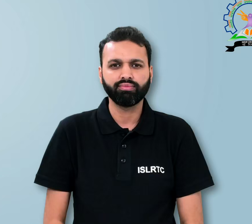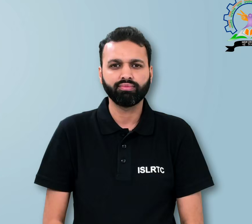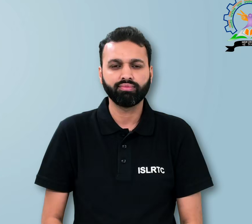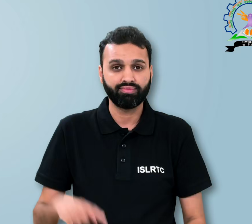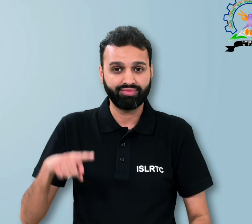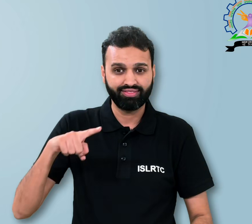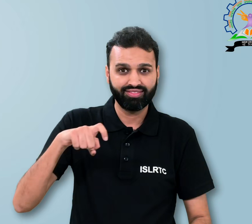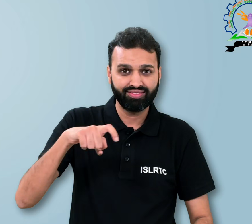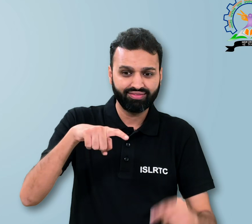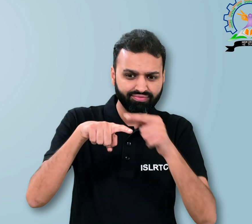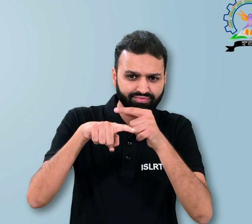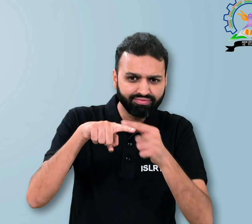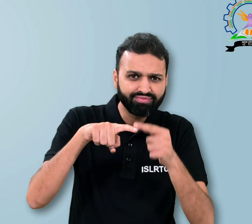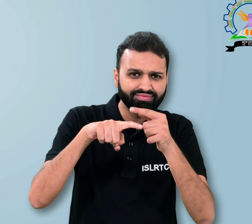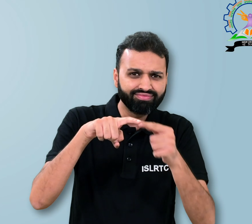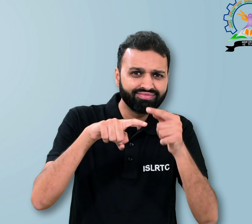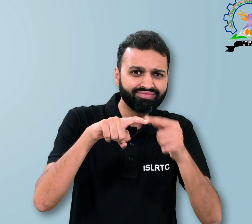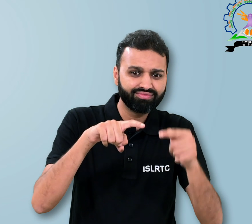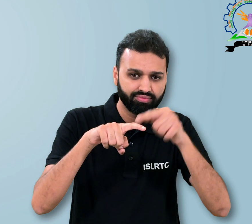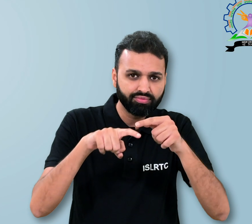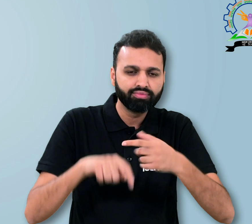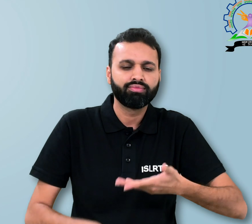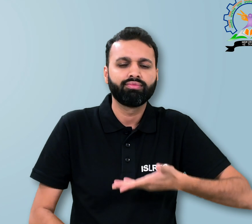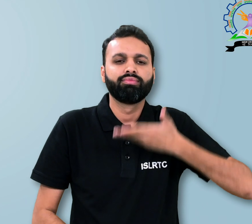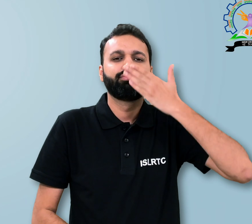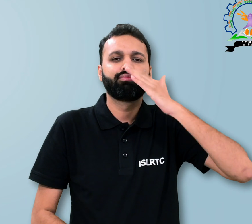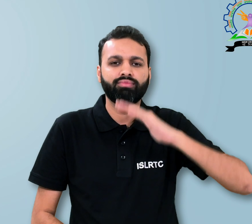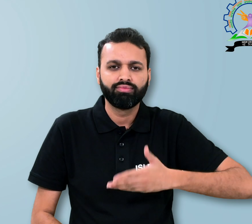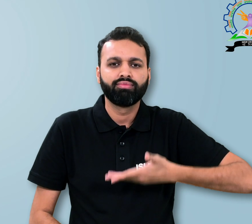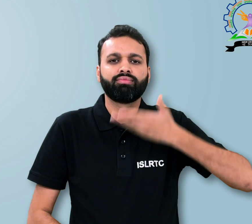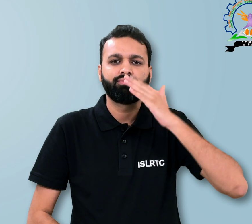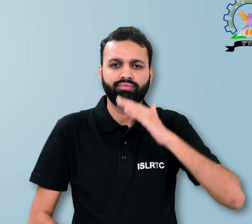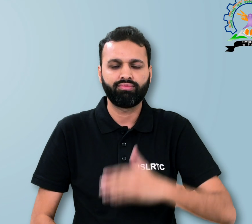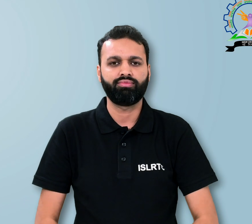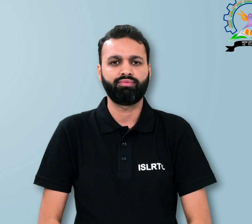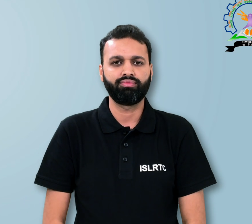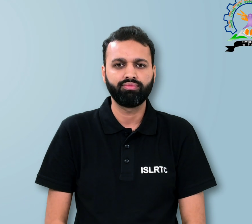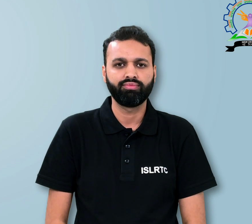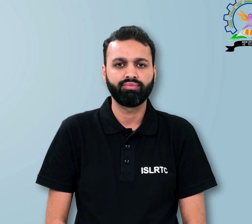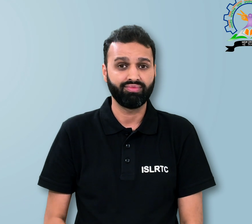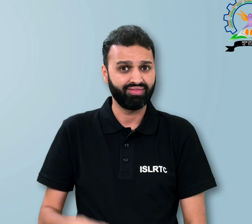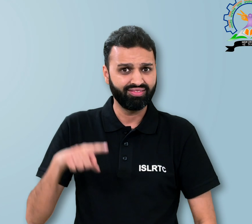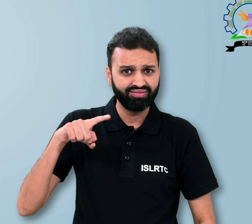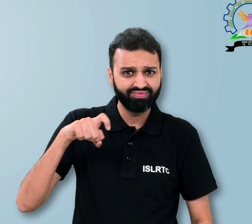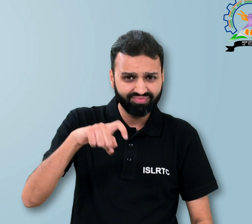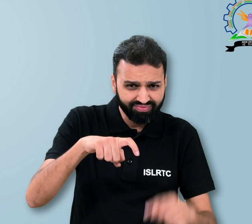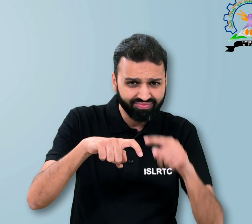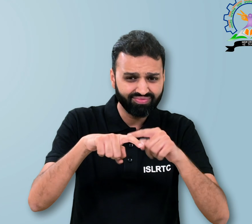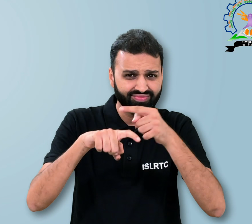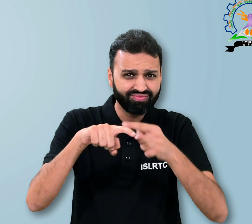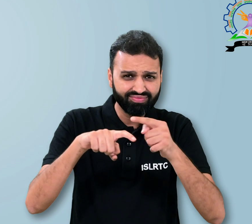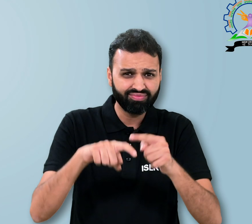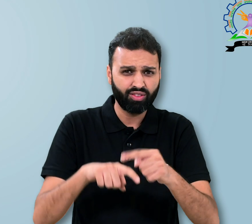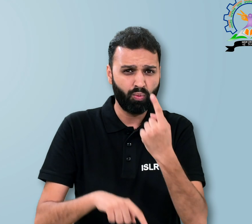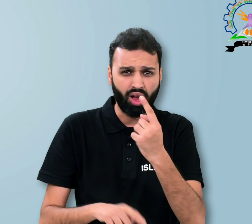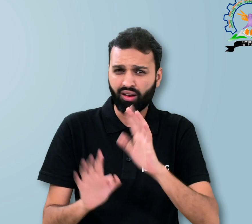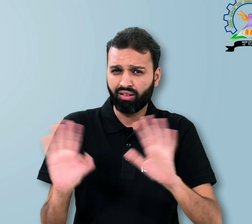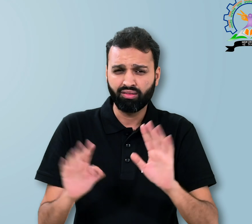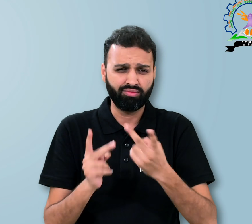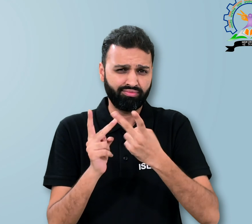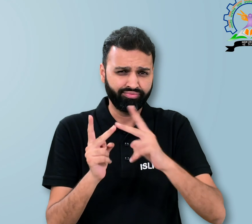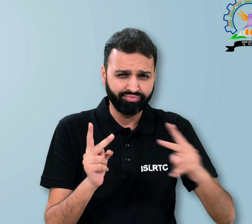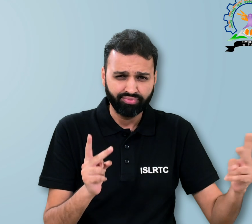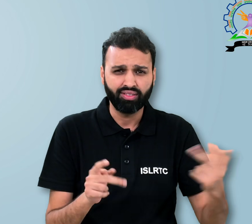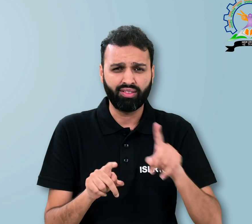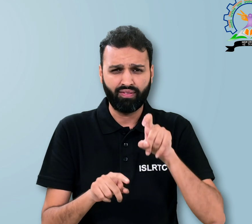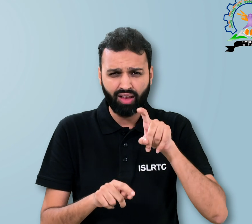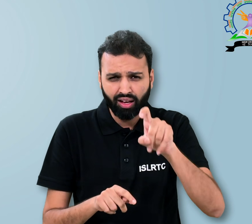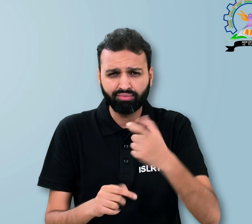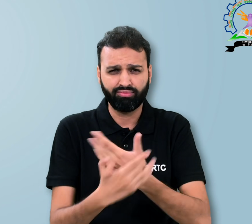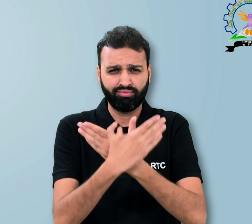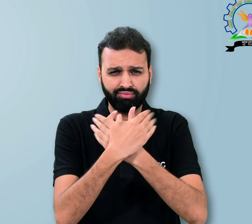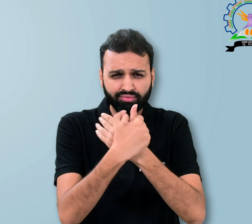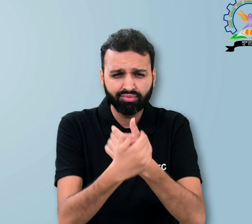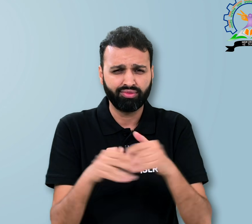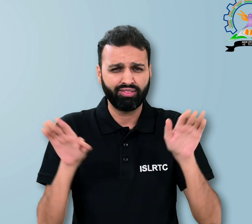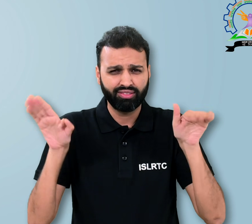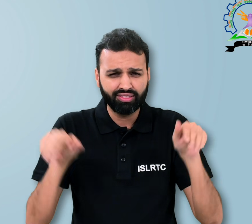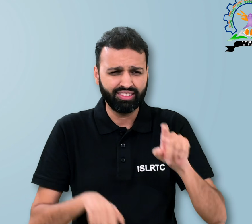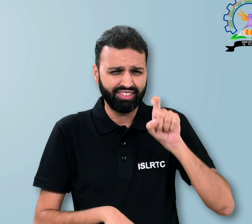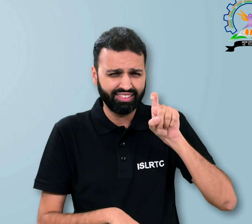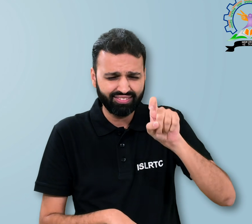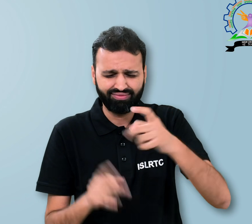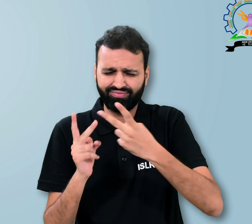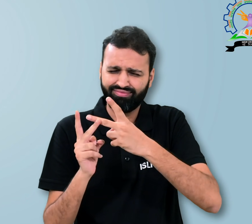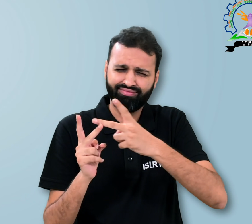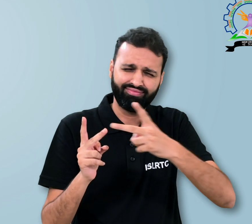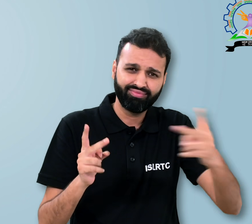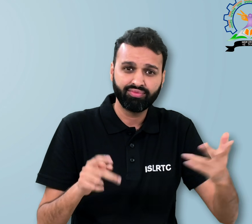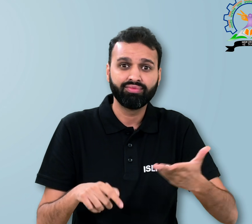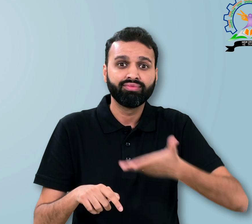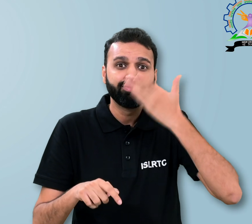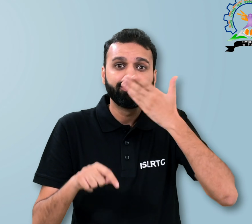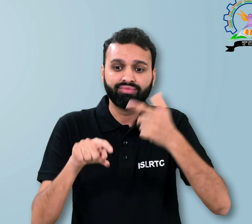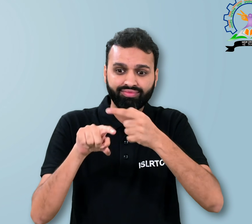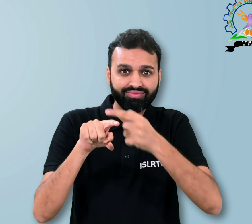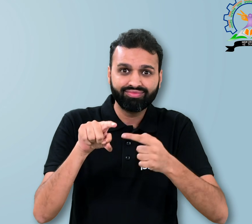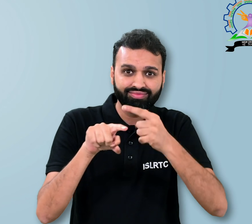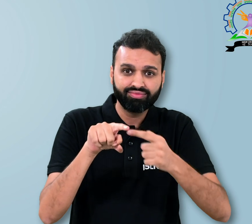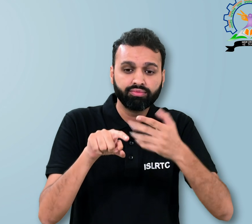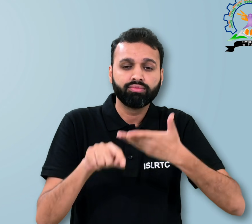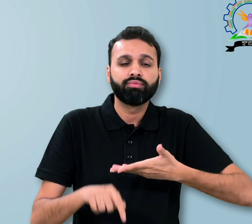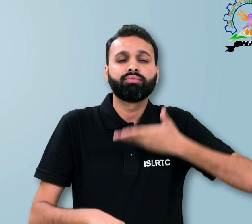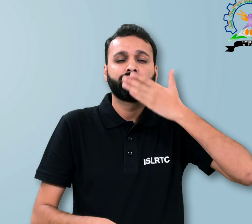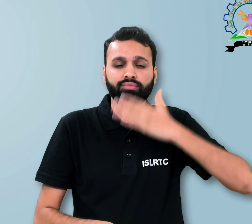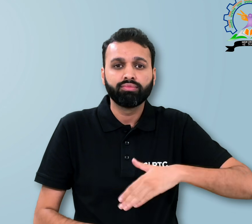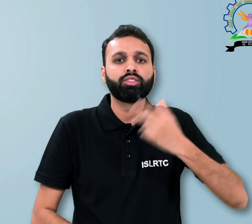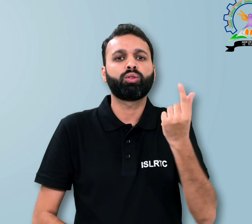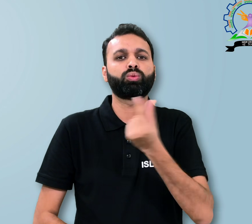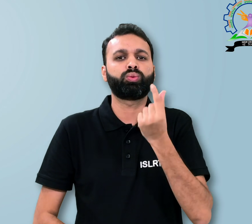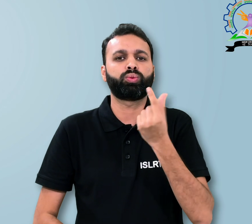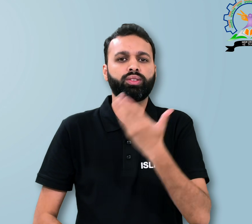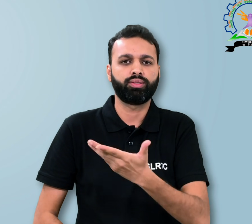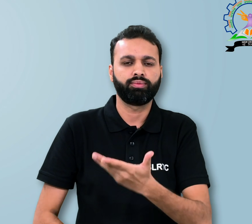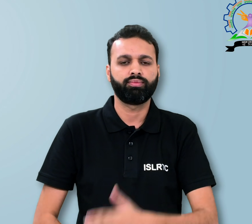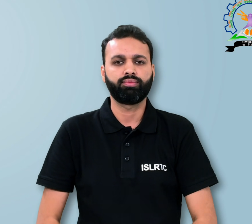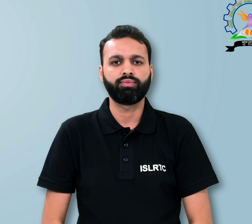Spiracles Respiration in insects such as cockroaches, houseflies etc. occurs through a tracheal system.